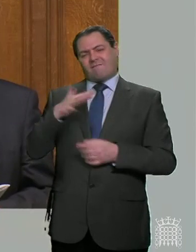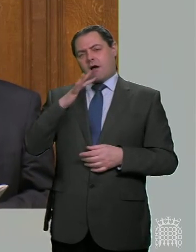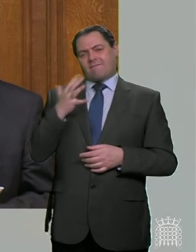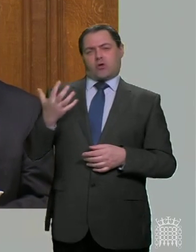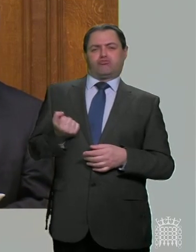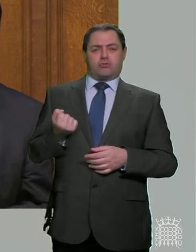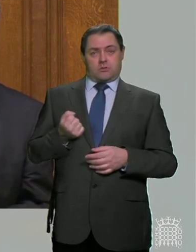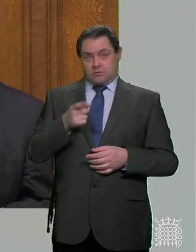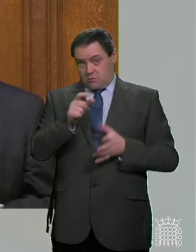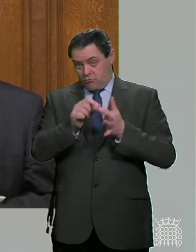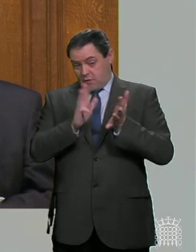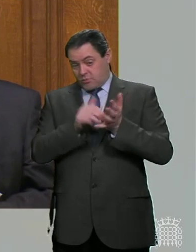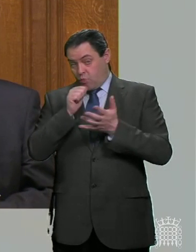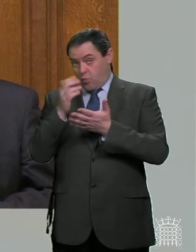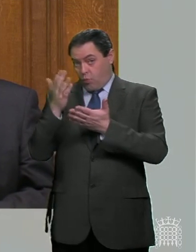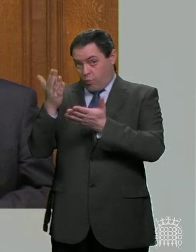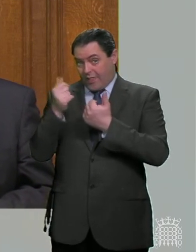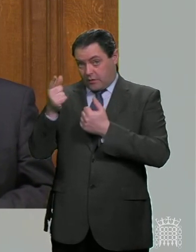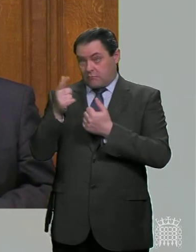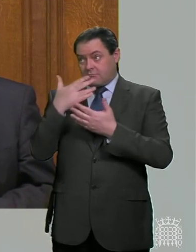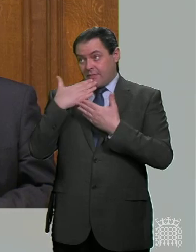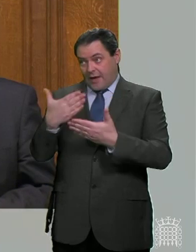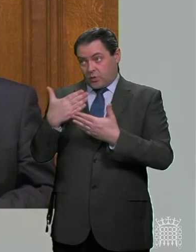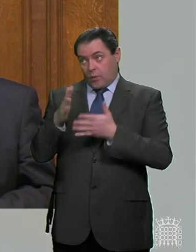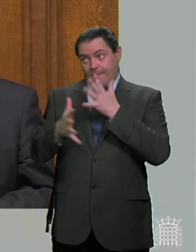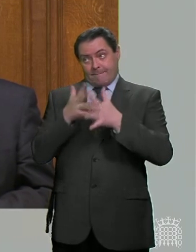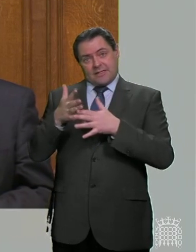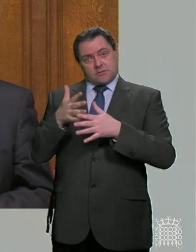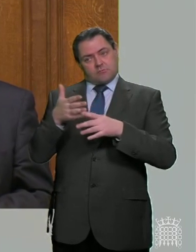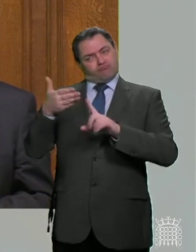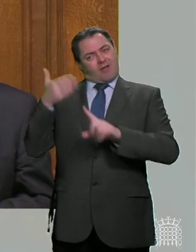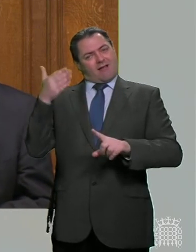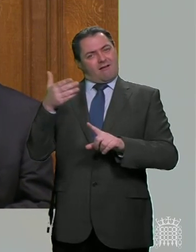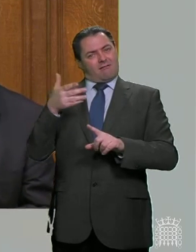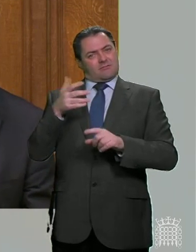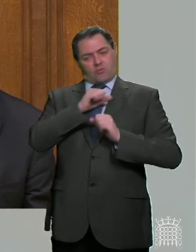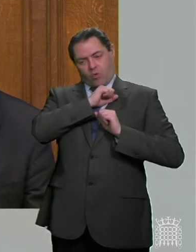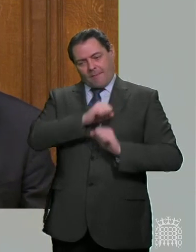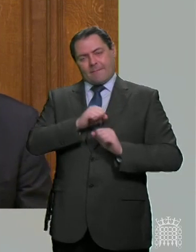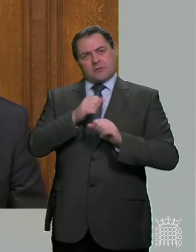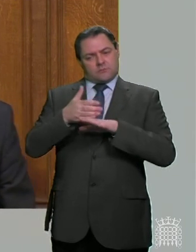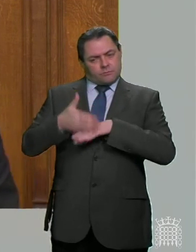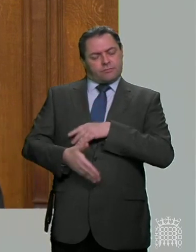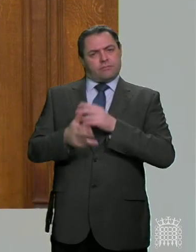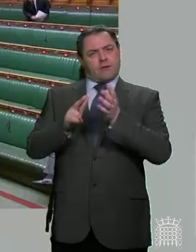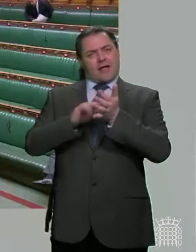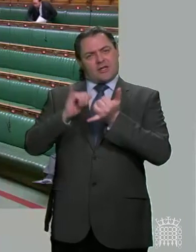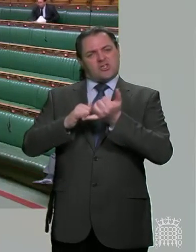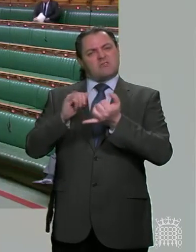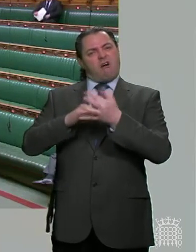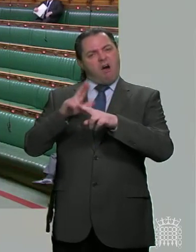Will the Prime Minister join me in welcoming that payment in recognition of the dedication and commitment of our NHS and social care staff?